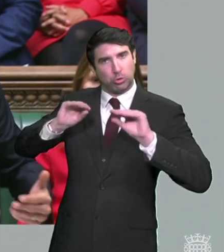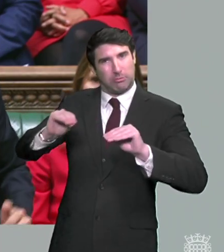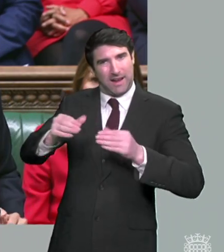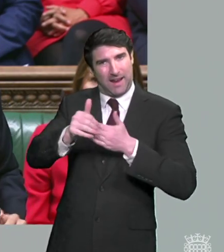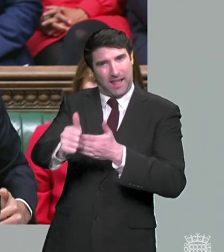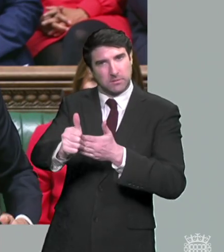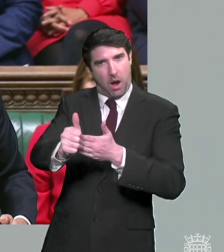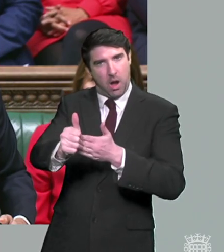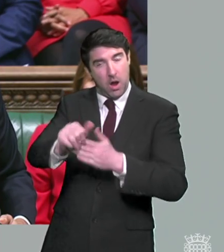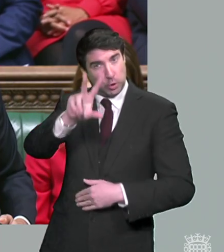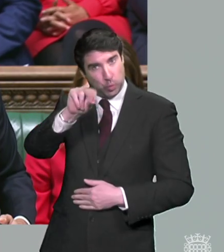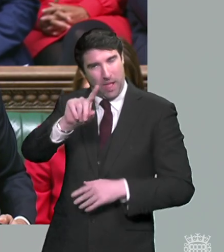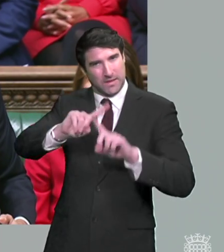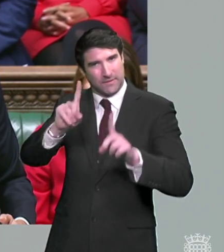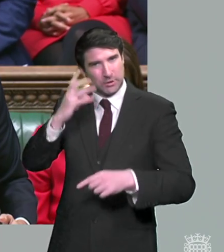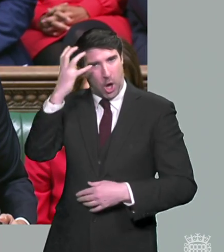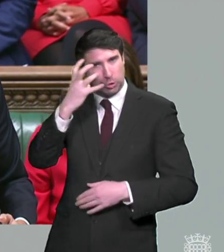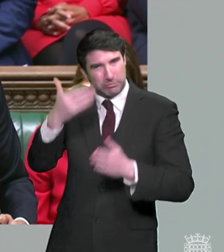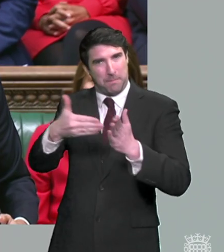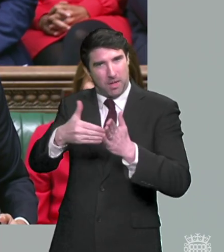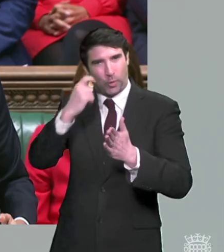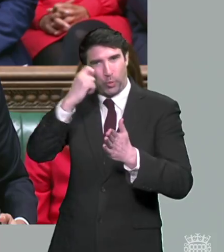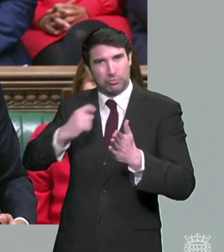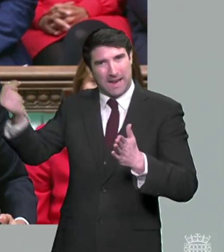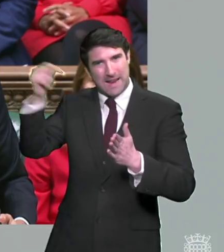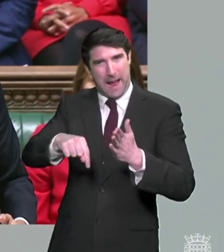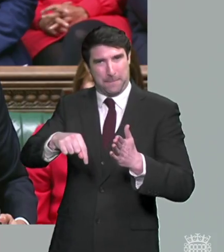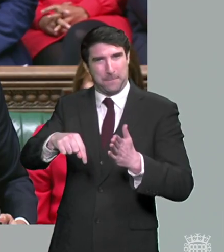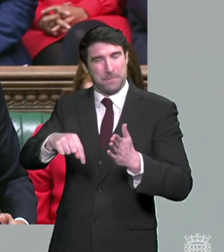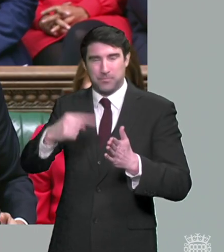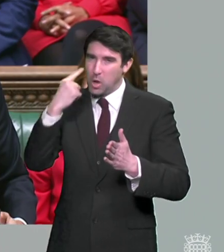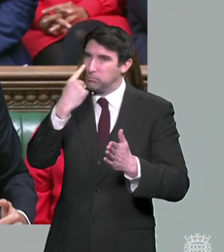Many Members of this House will have visited that effort in their constituencies.